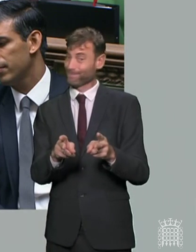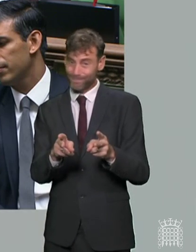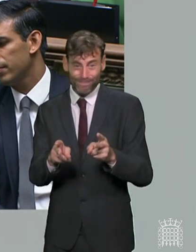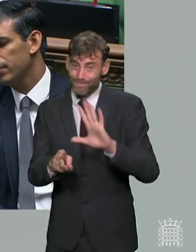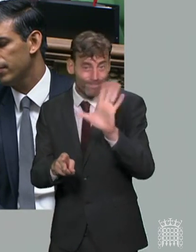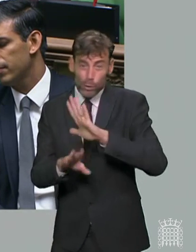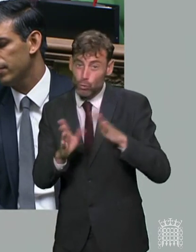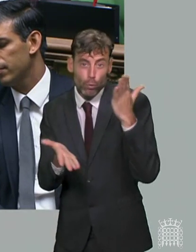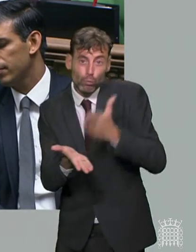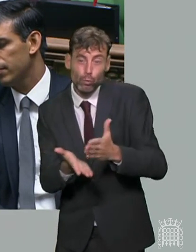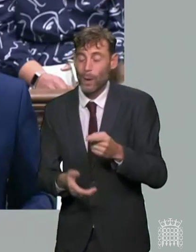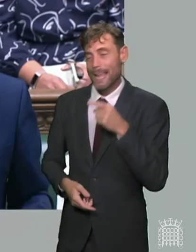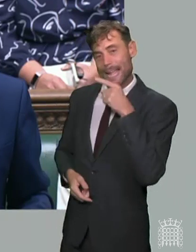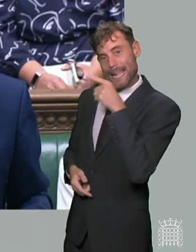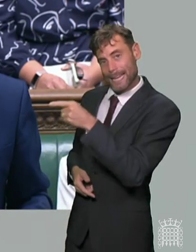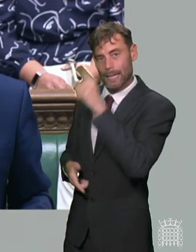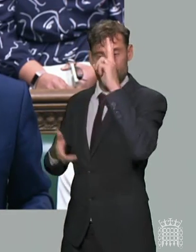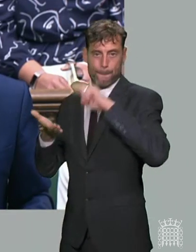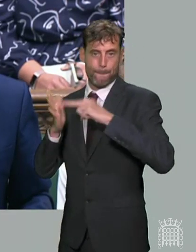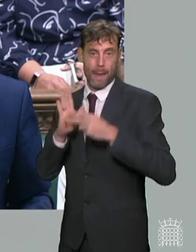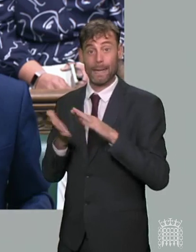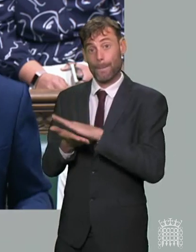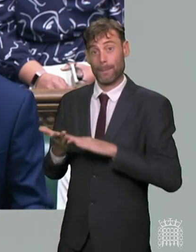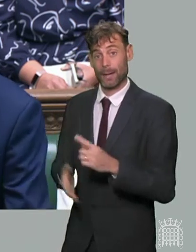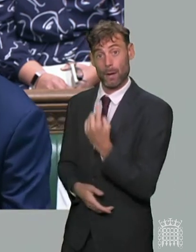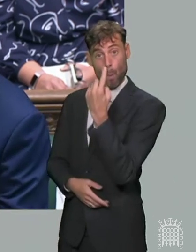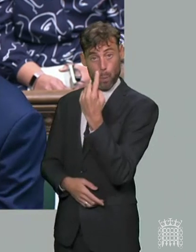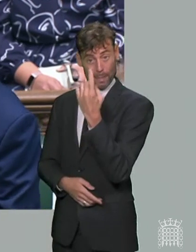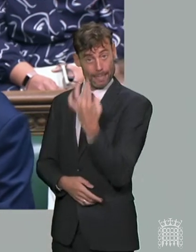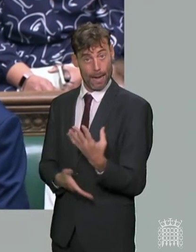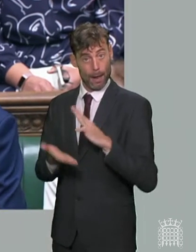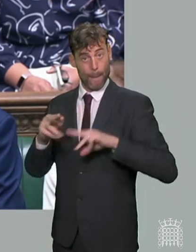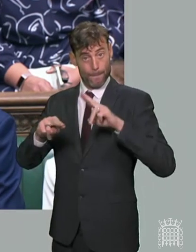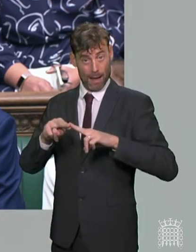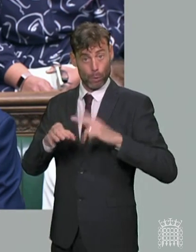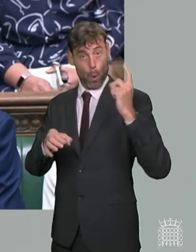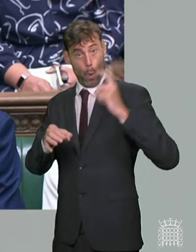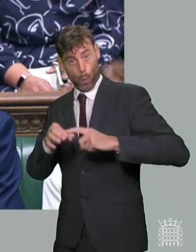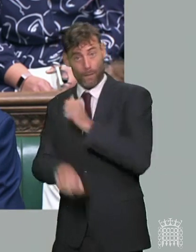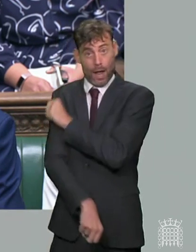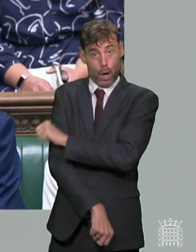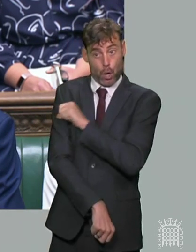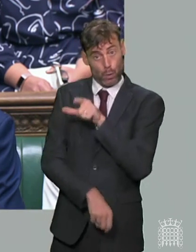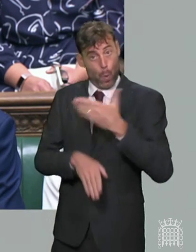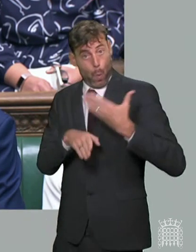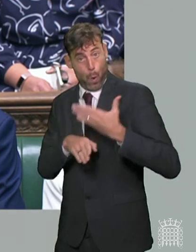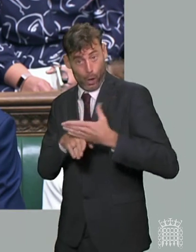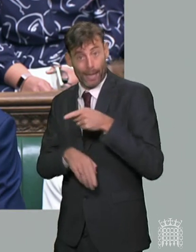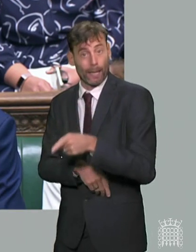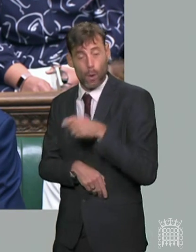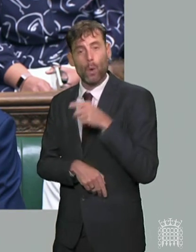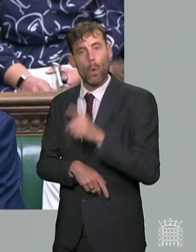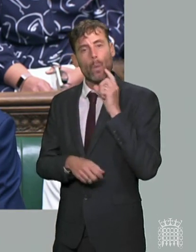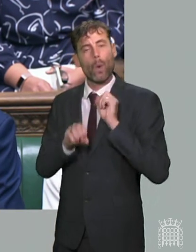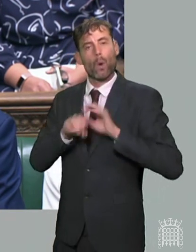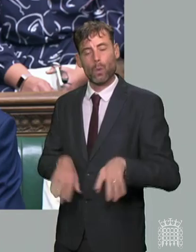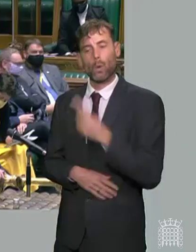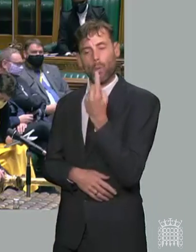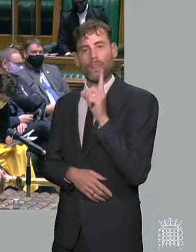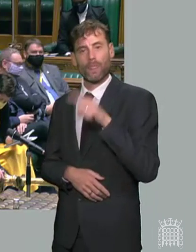His approach means that a working single parent who is a qualified nurse would lose £1,143.